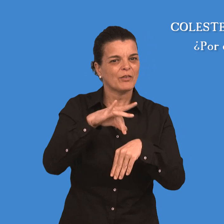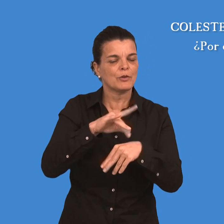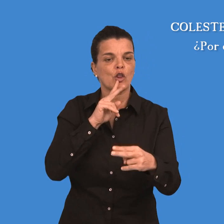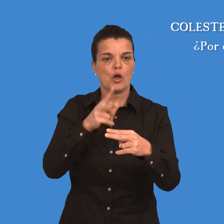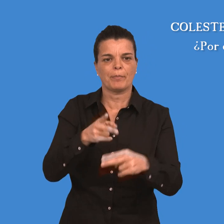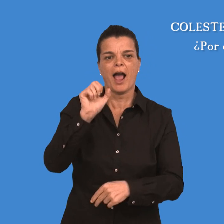nombre